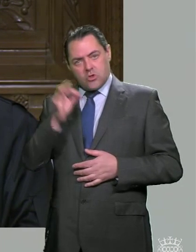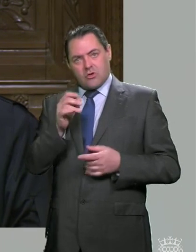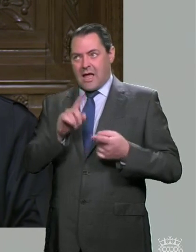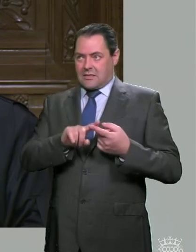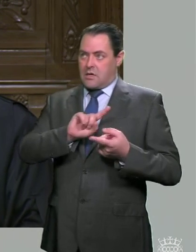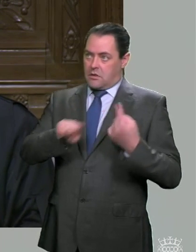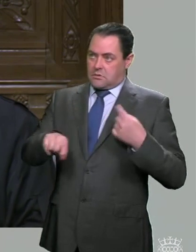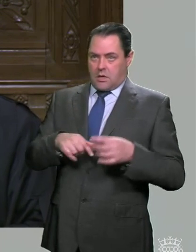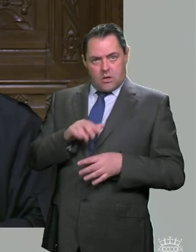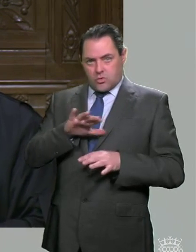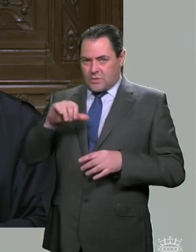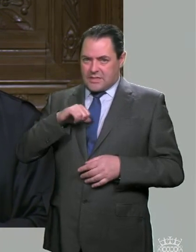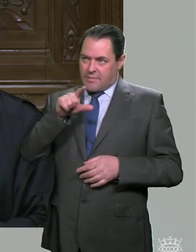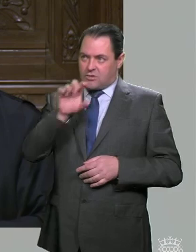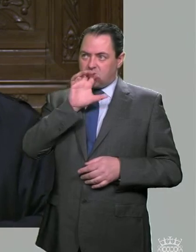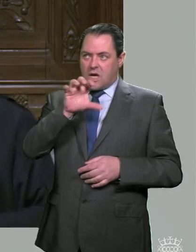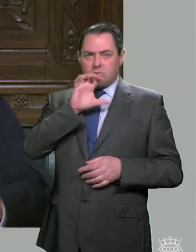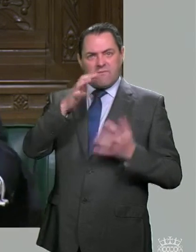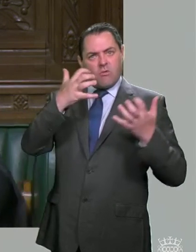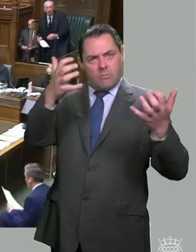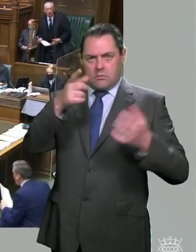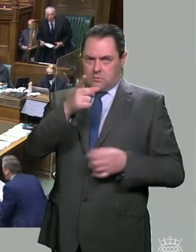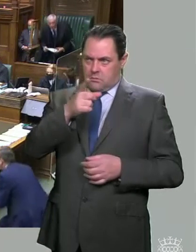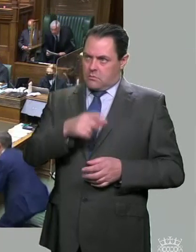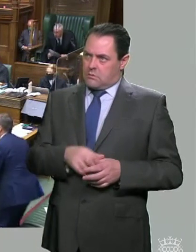I certainly do not expect shouting from the Back Benches.